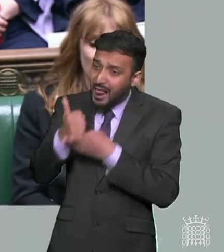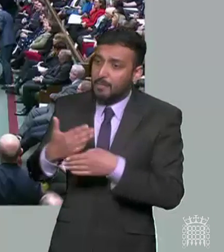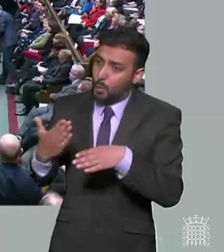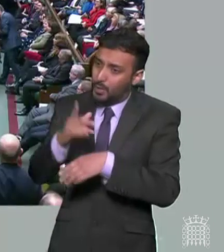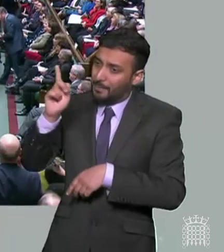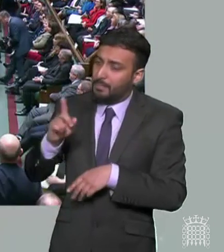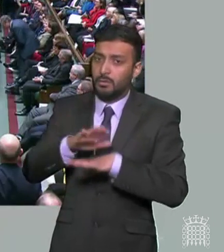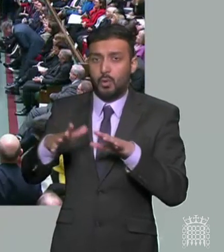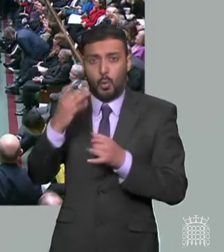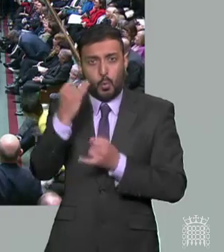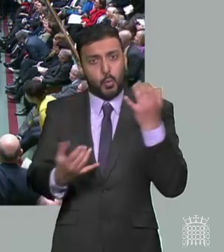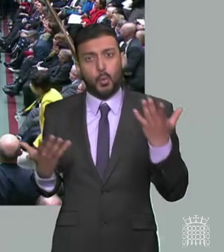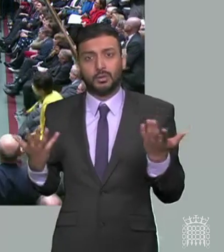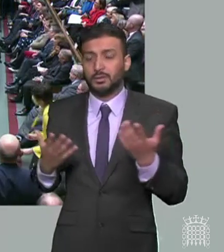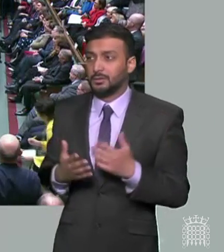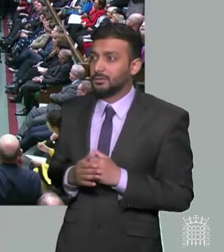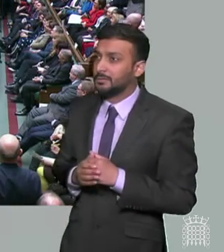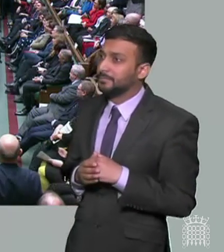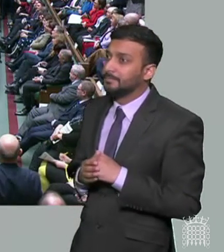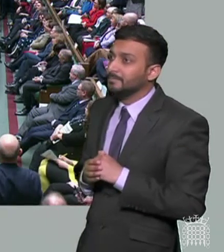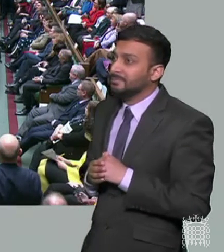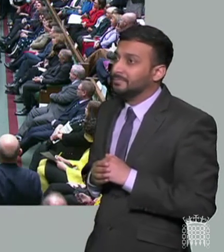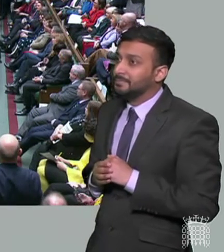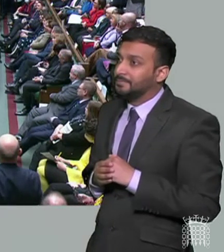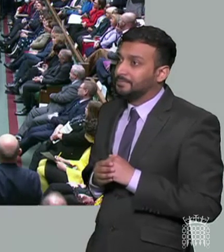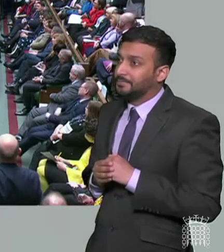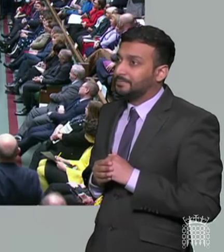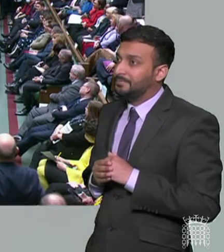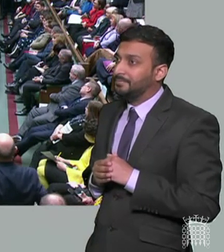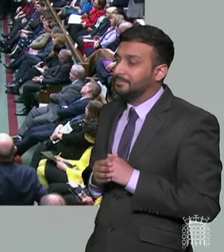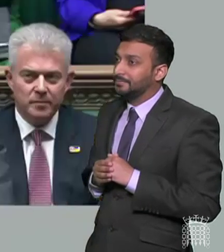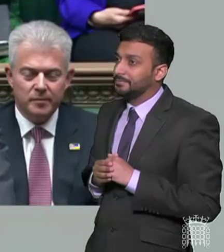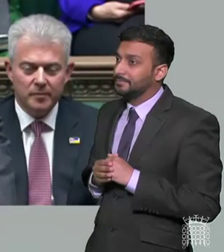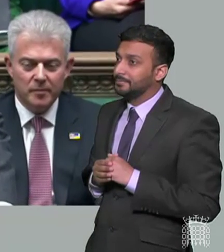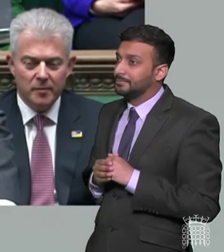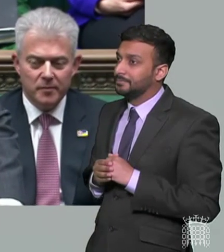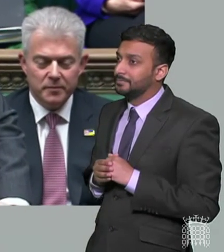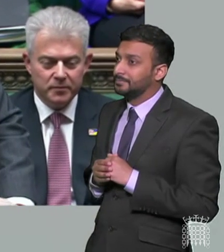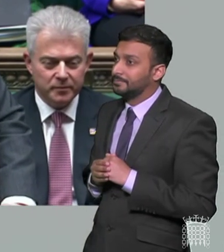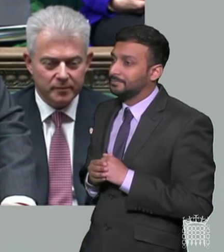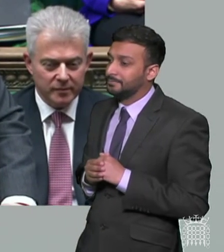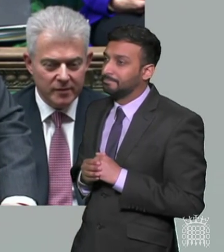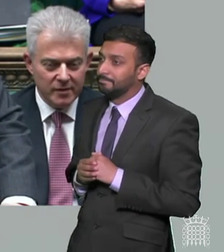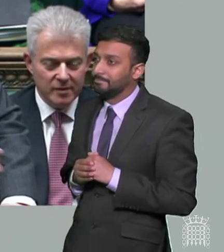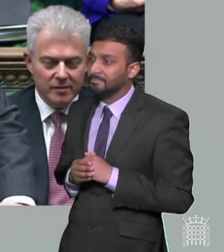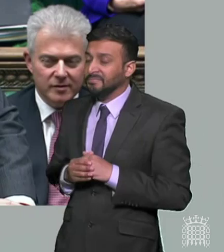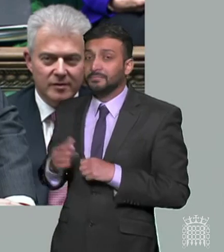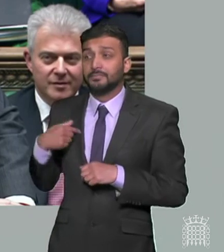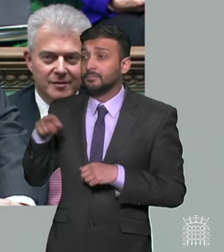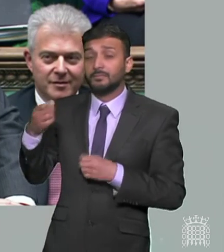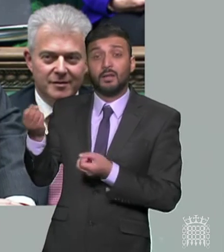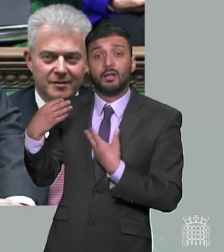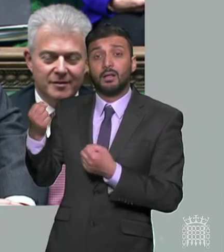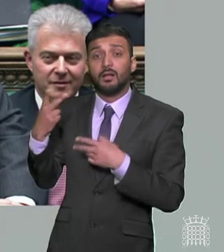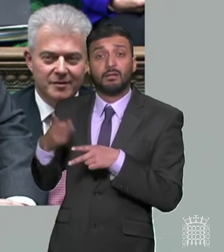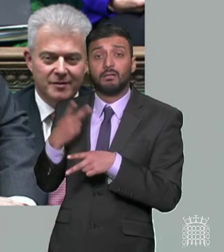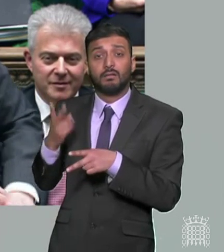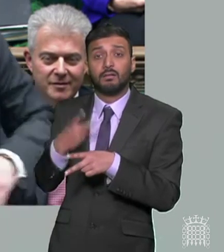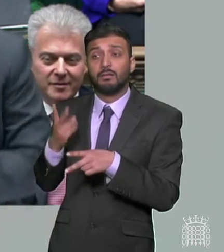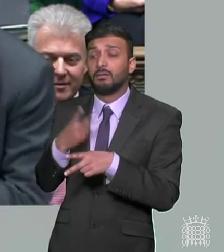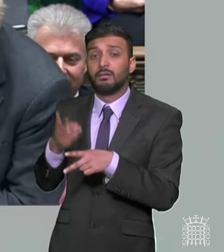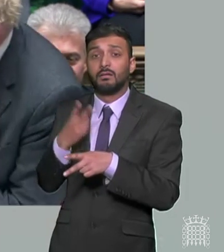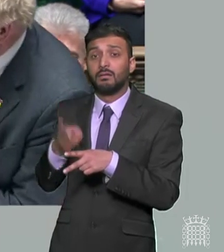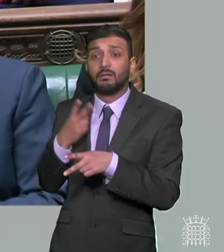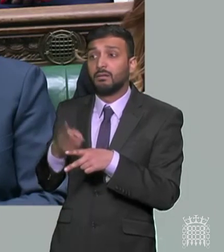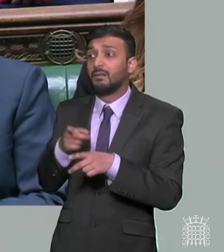I have listened to the right honourable and learned Gentleman over many weeks and many years, and this guy is doomed to be a permanent spectator.